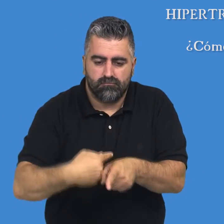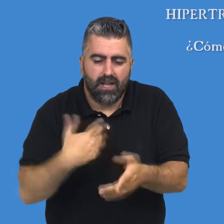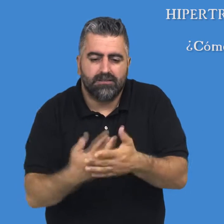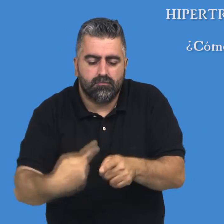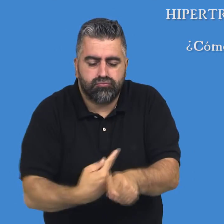hasta